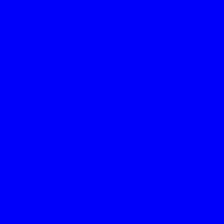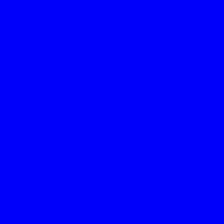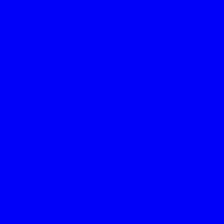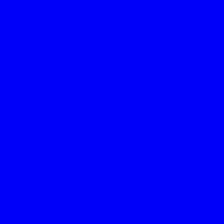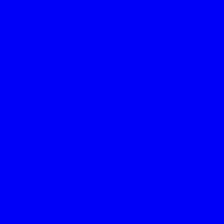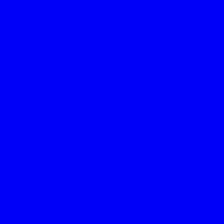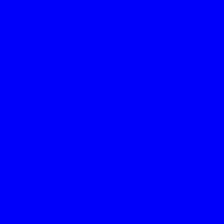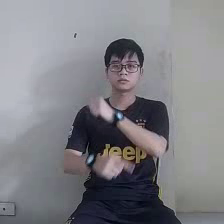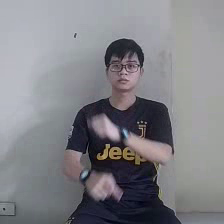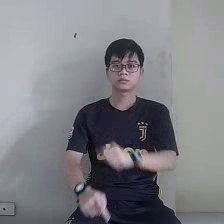Cám dỗ